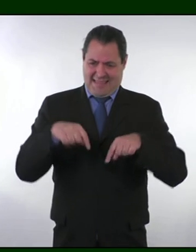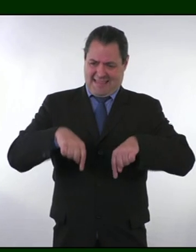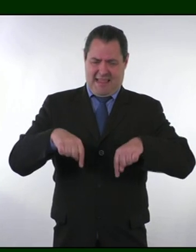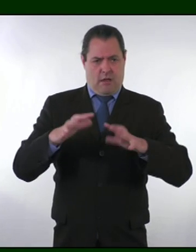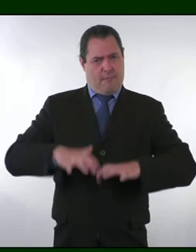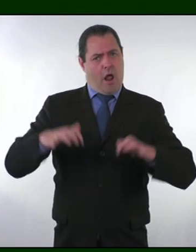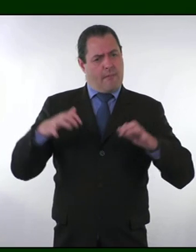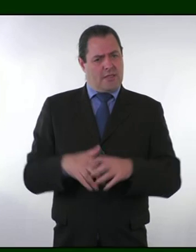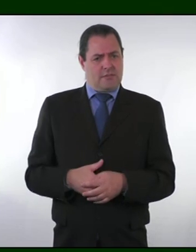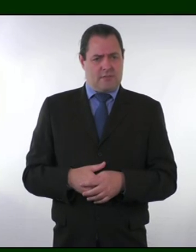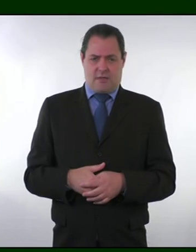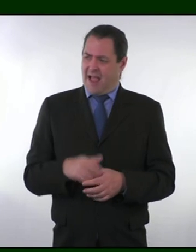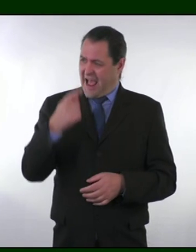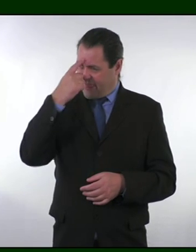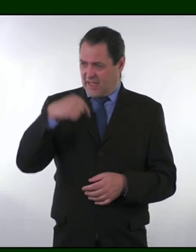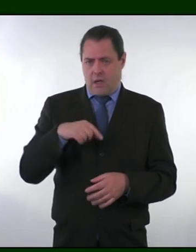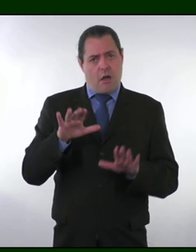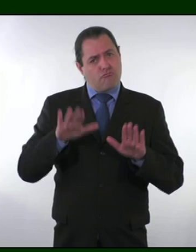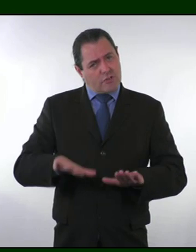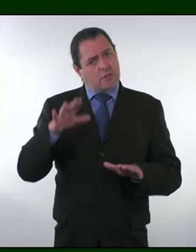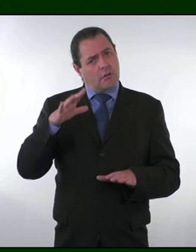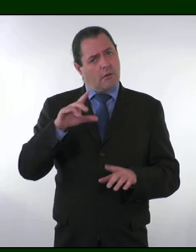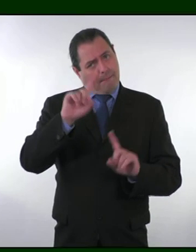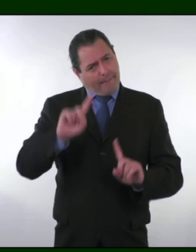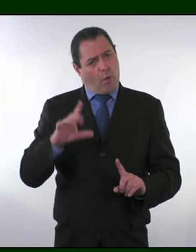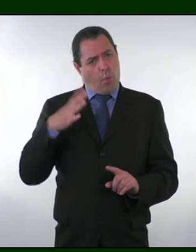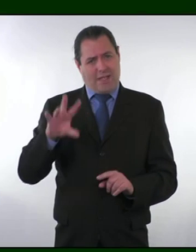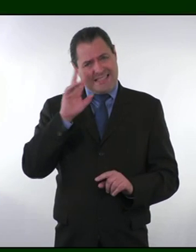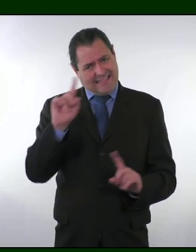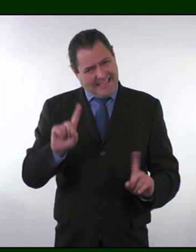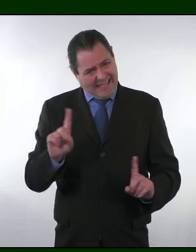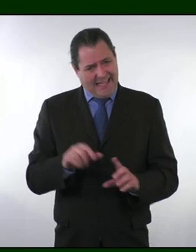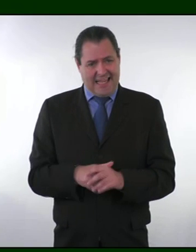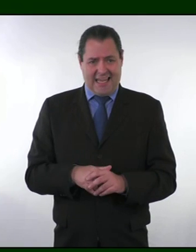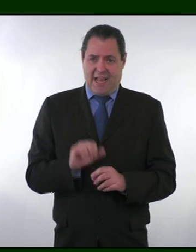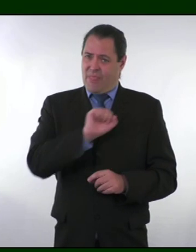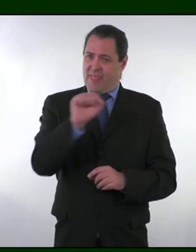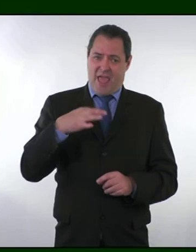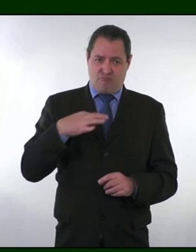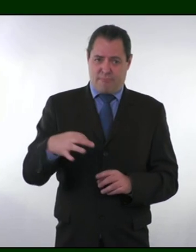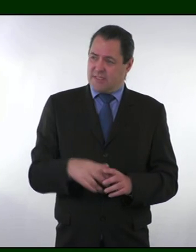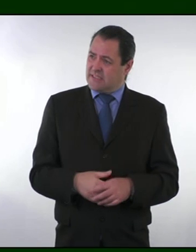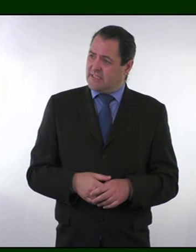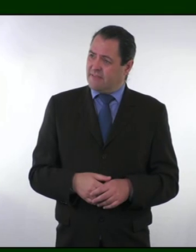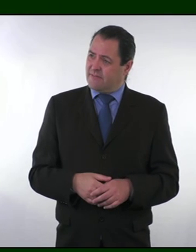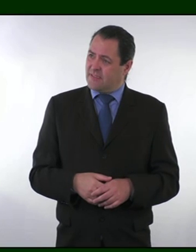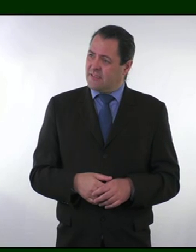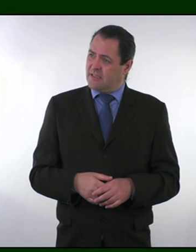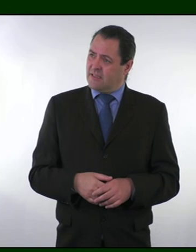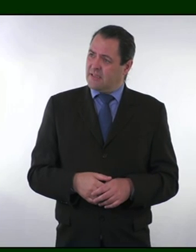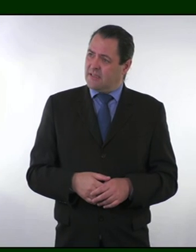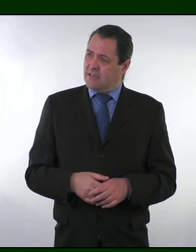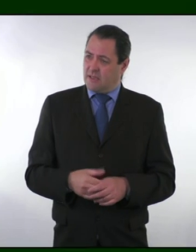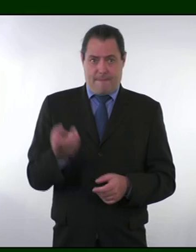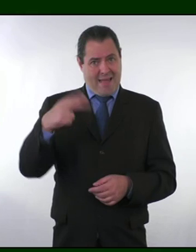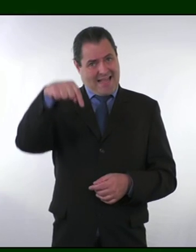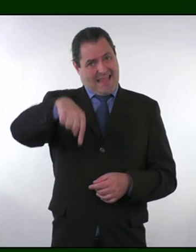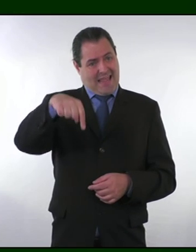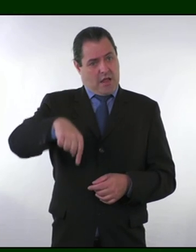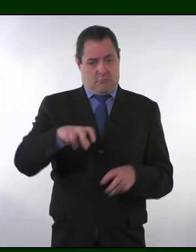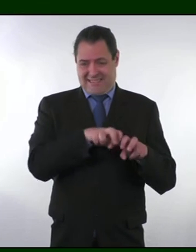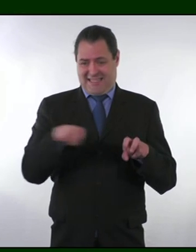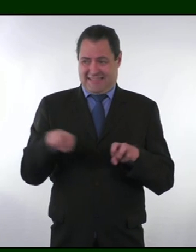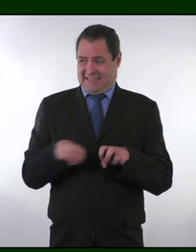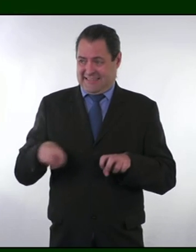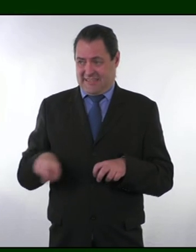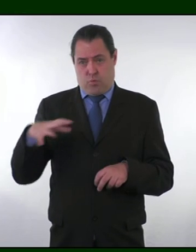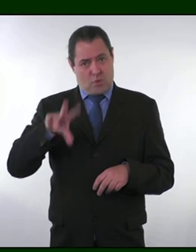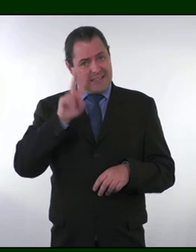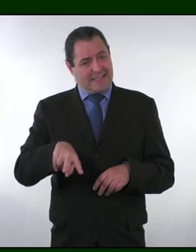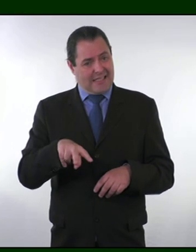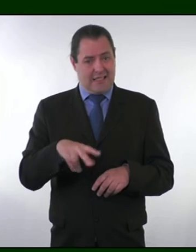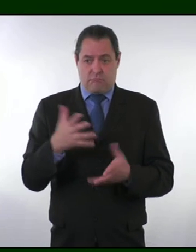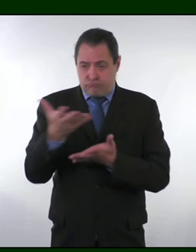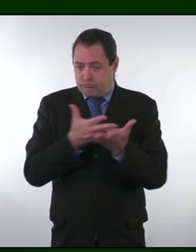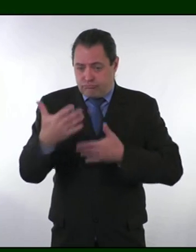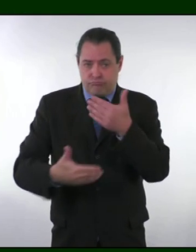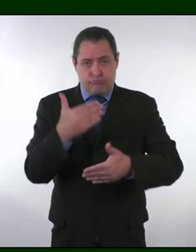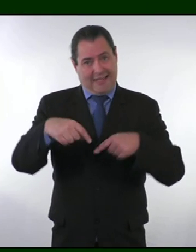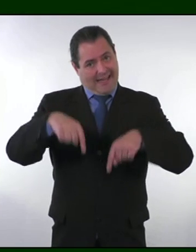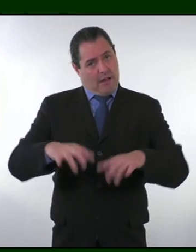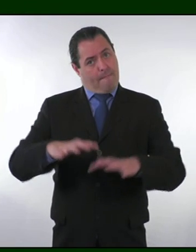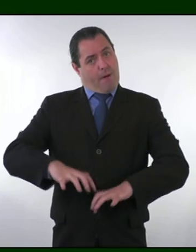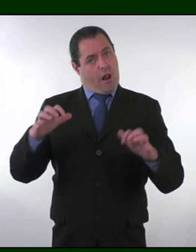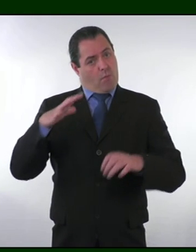Actually, what the people of this country want to see is their representatives back on their seats as fast as possible in the Palace of Westminster.